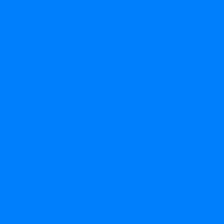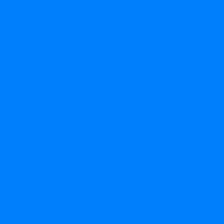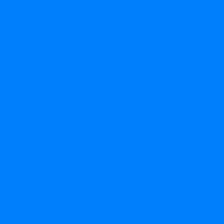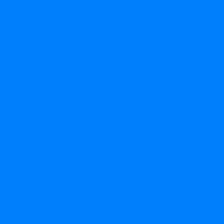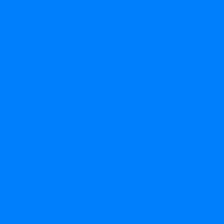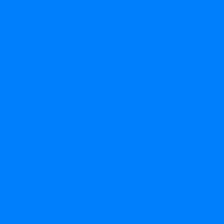Khai báo